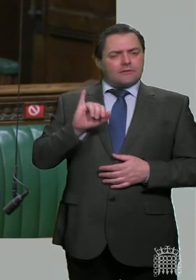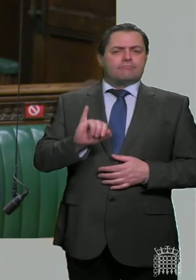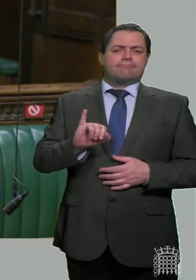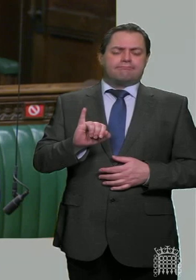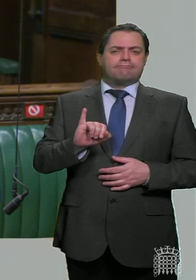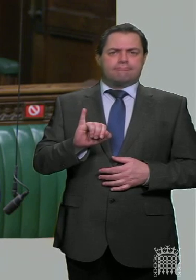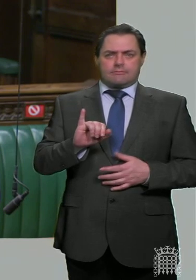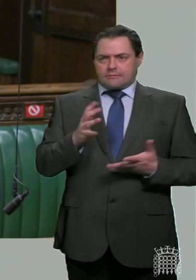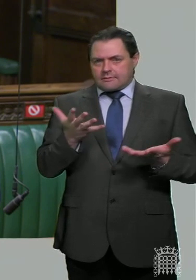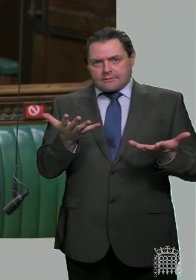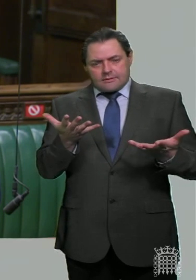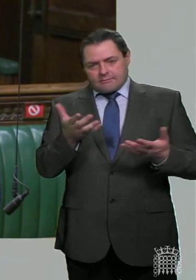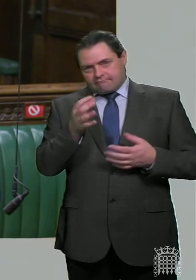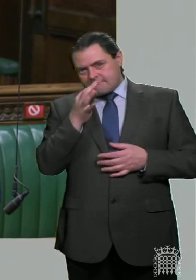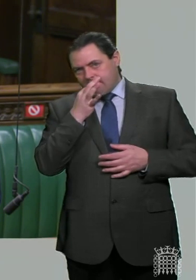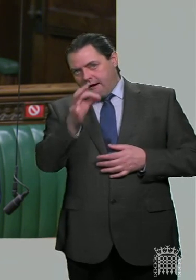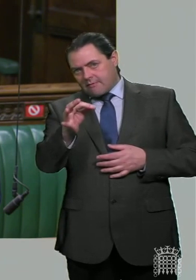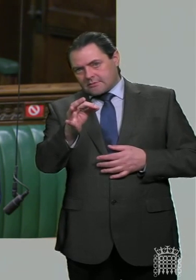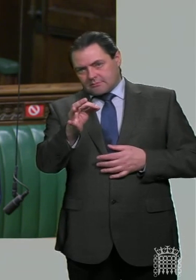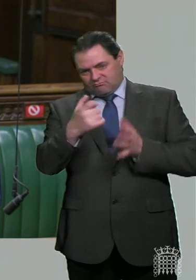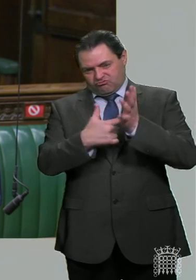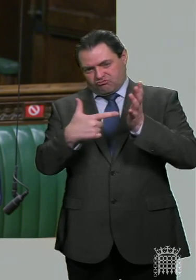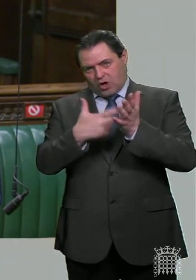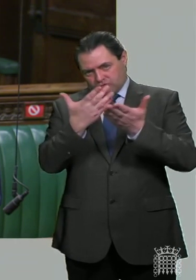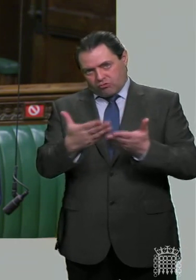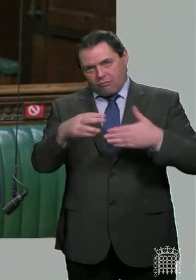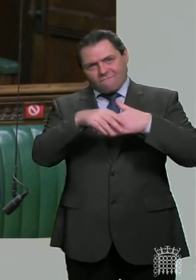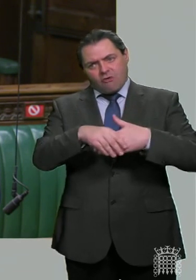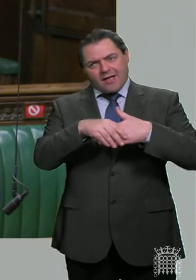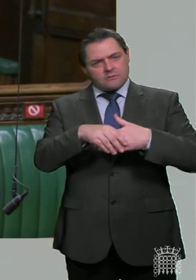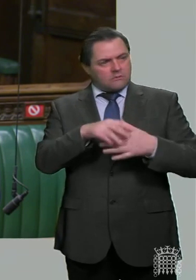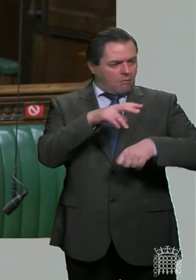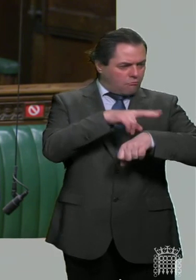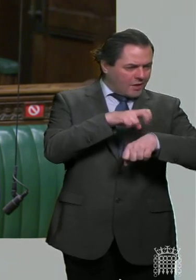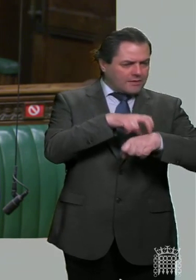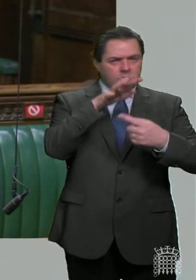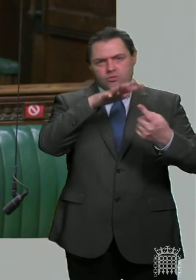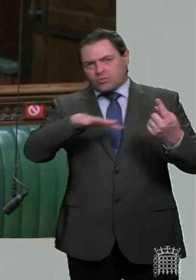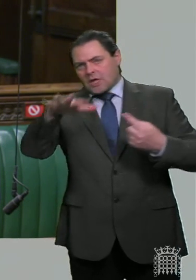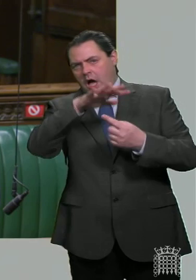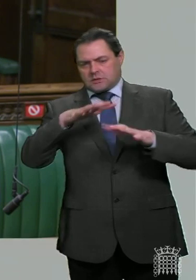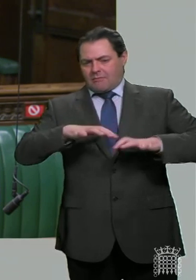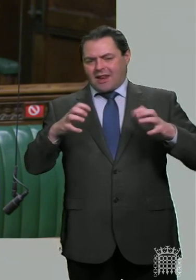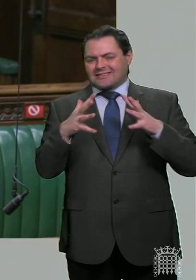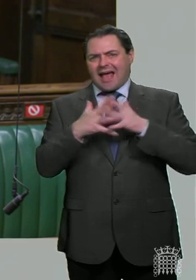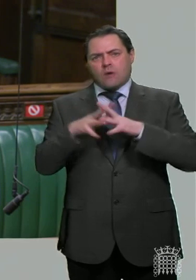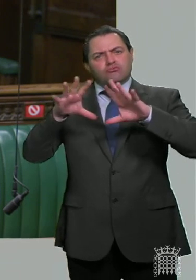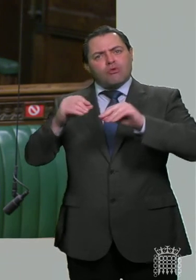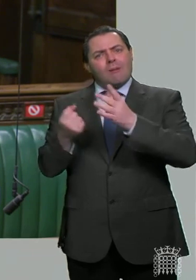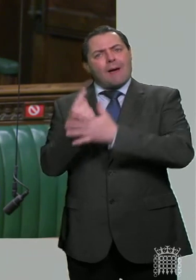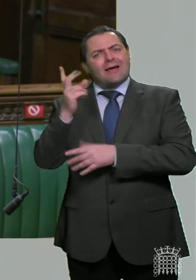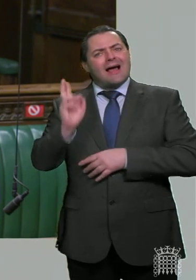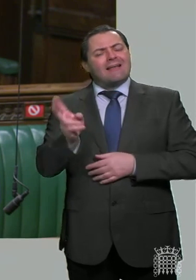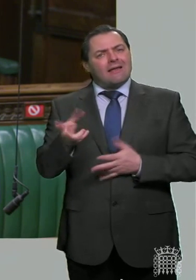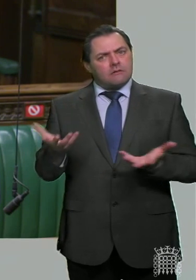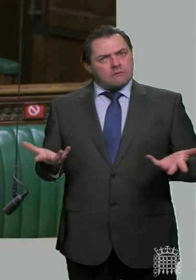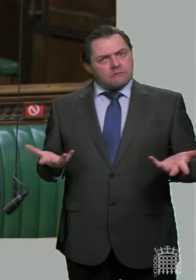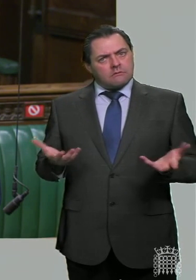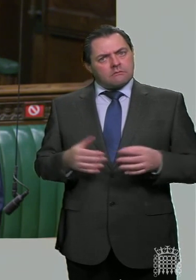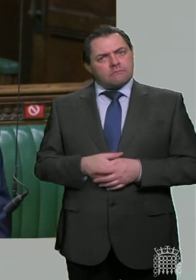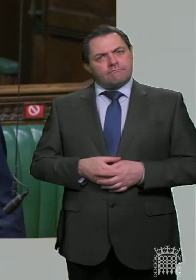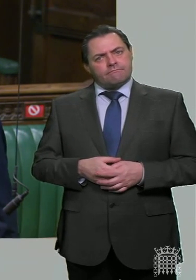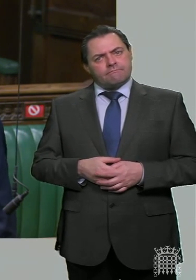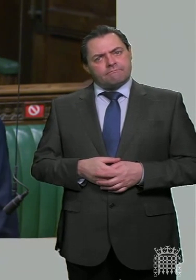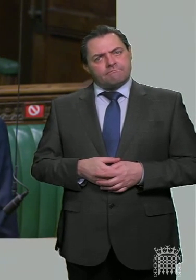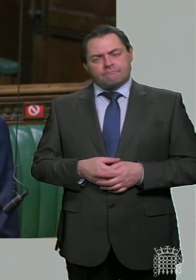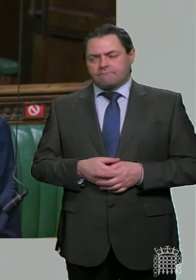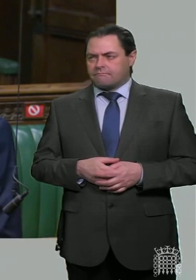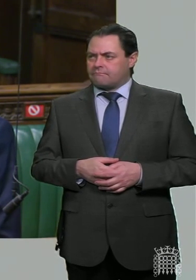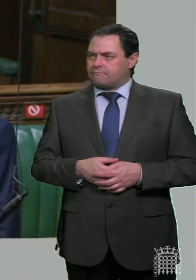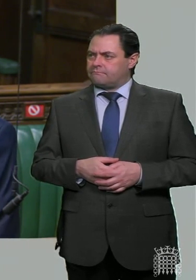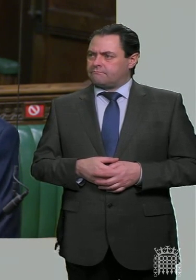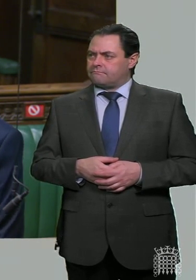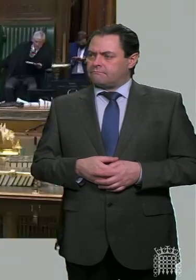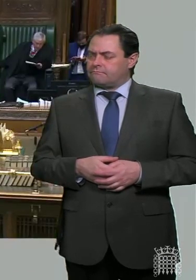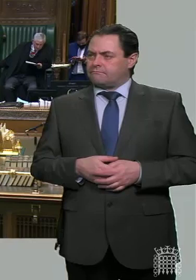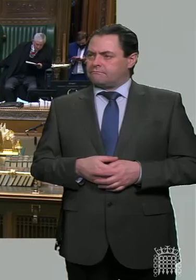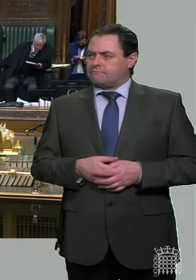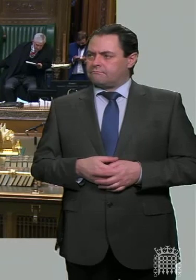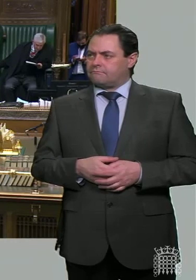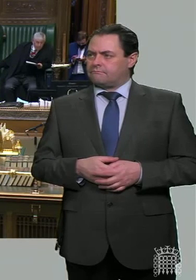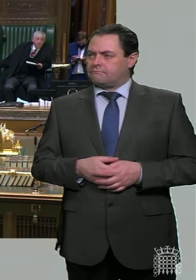What more does my right honourable Friend think that the police, society and Parliament can do to make sure that there never will be such senseless murders again?